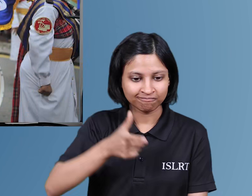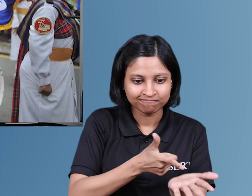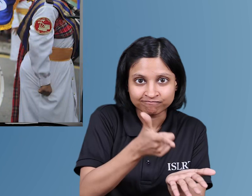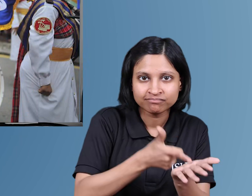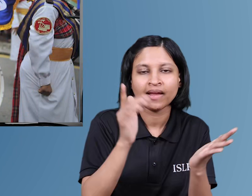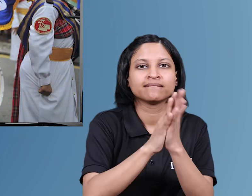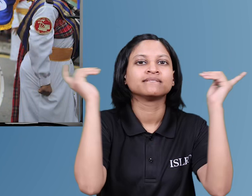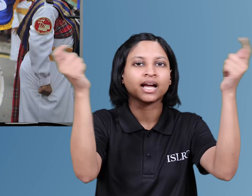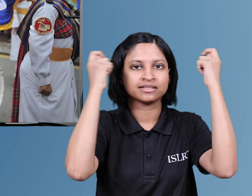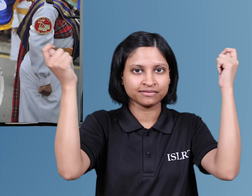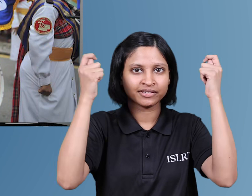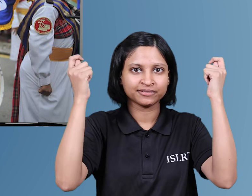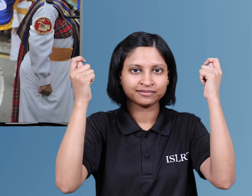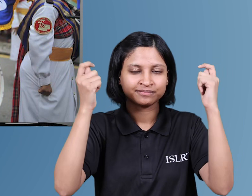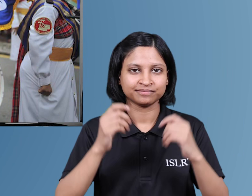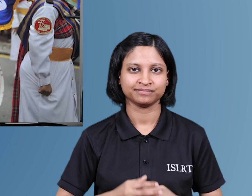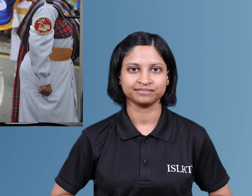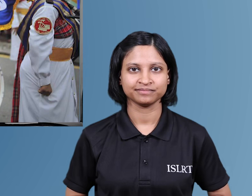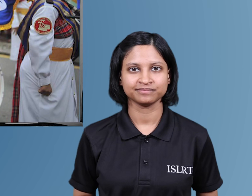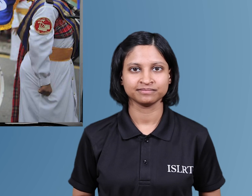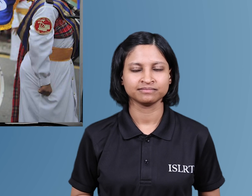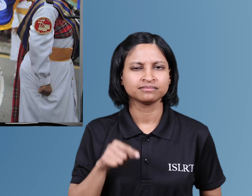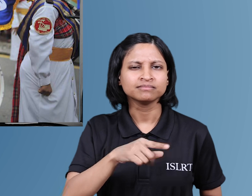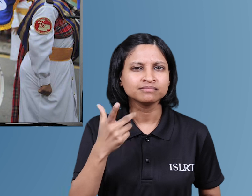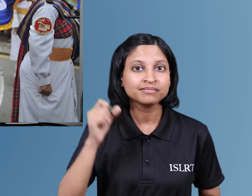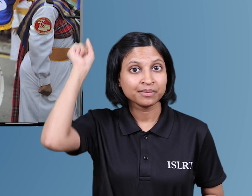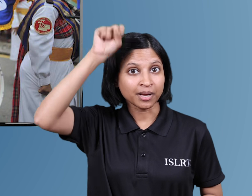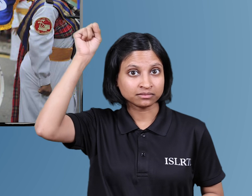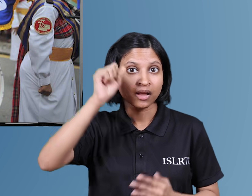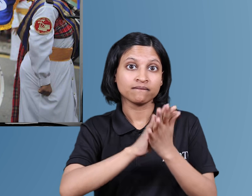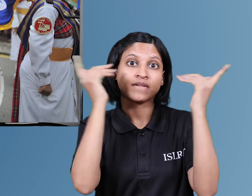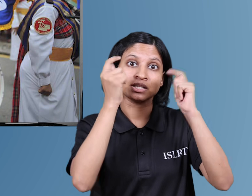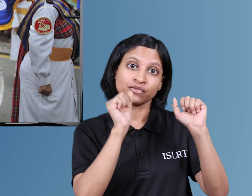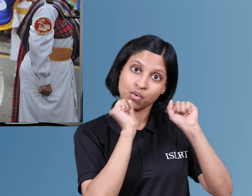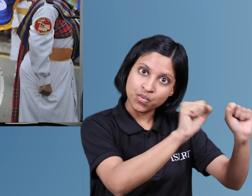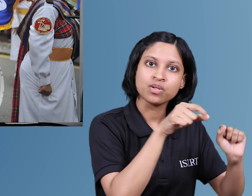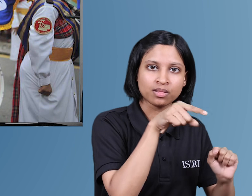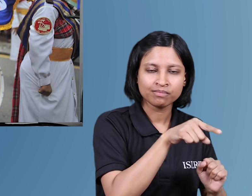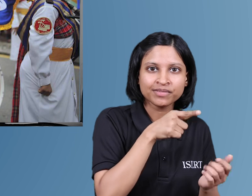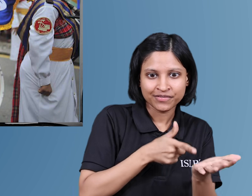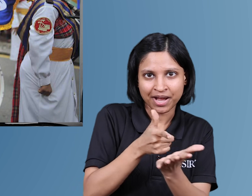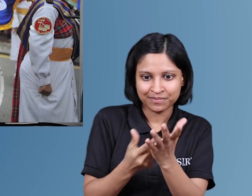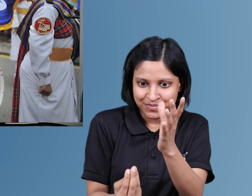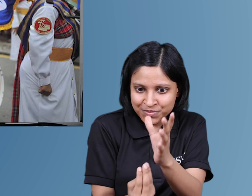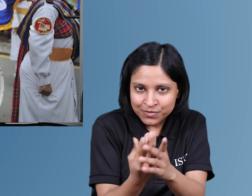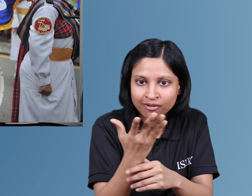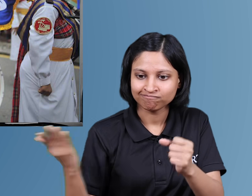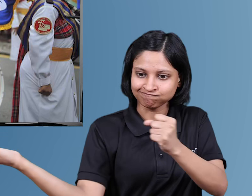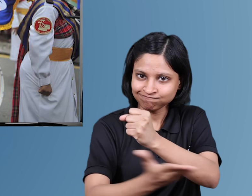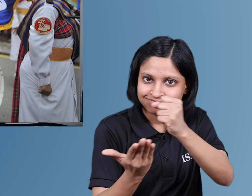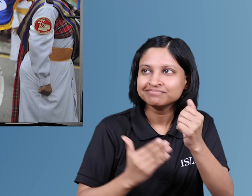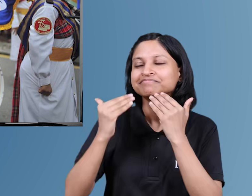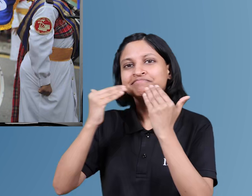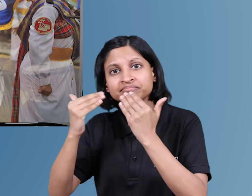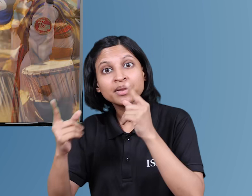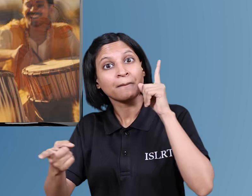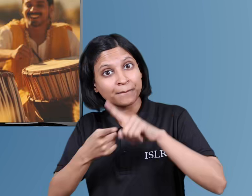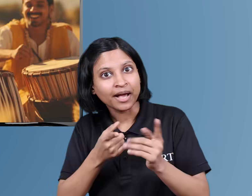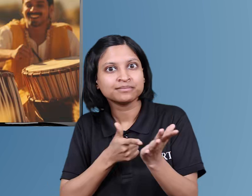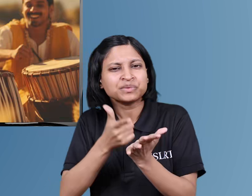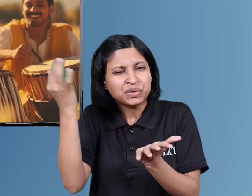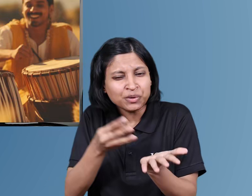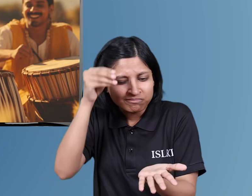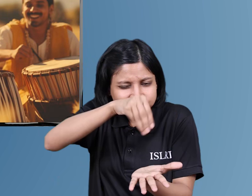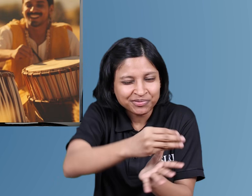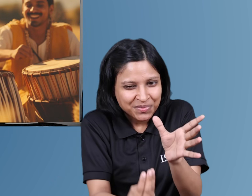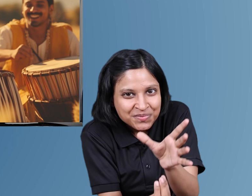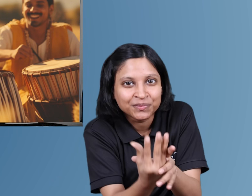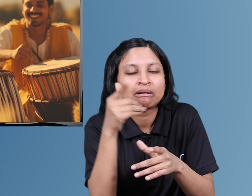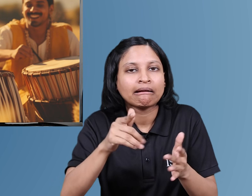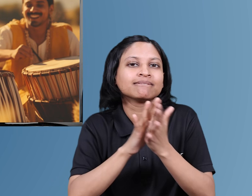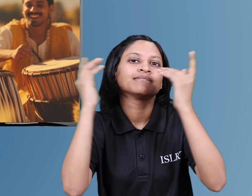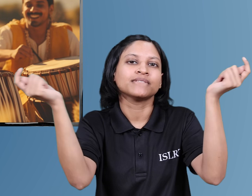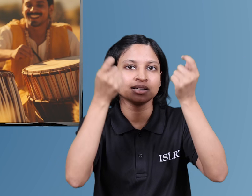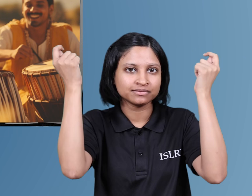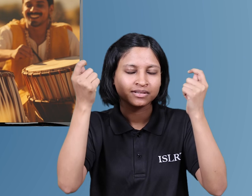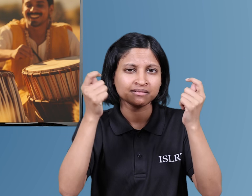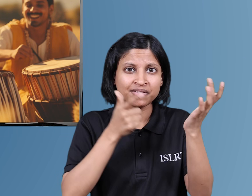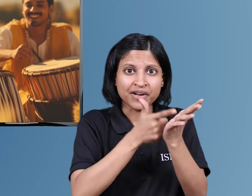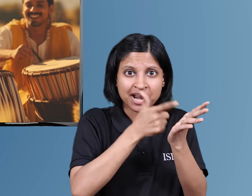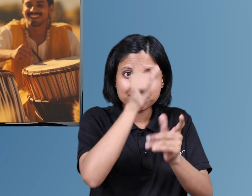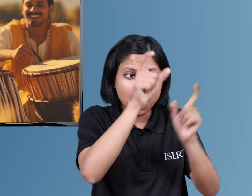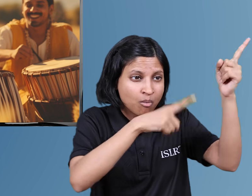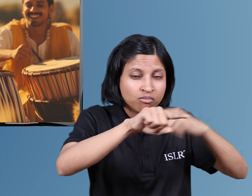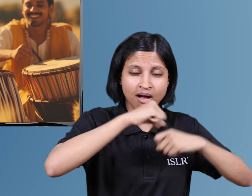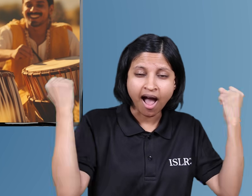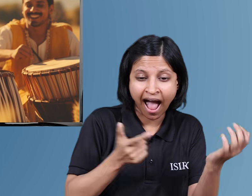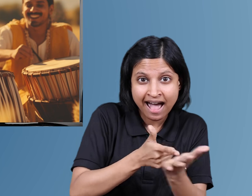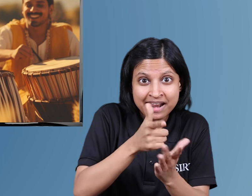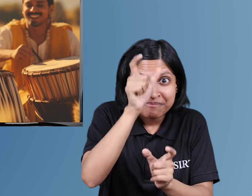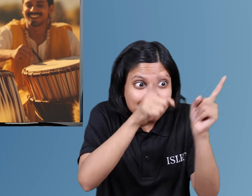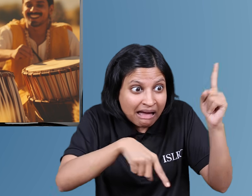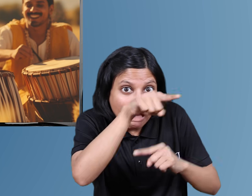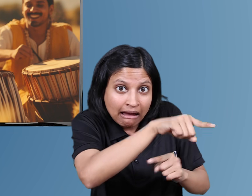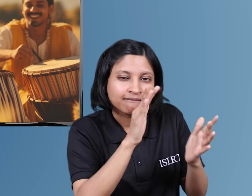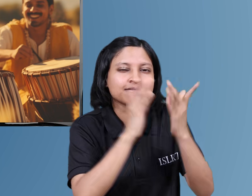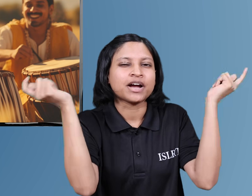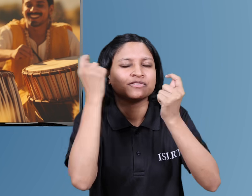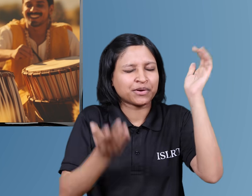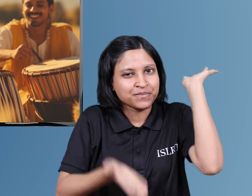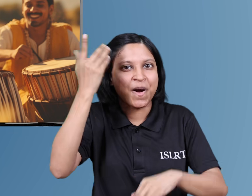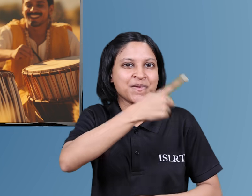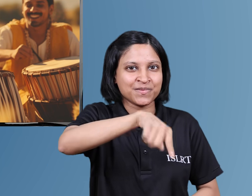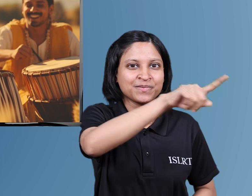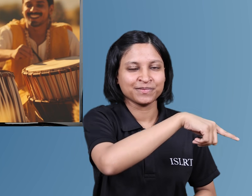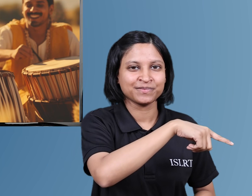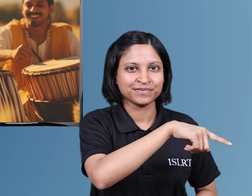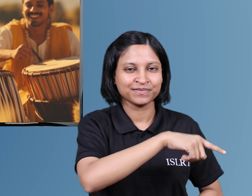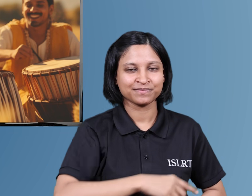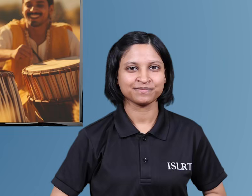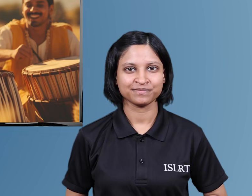Vaisakhi Vaisakhi is celebrated by sikhs as a harvest festival, express gratitude for the year's harvest and the new crops ahead. It is usually celebrated by farmers.